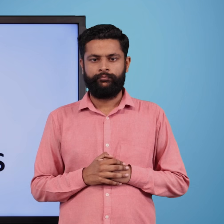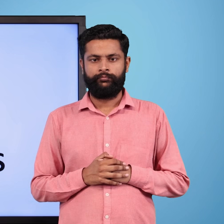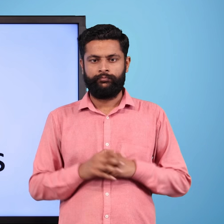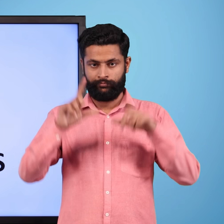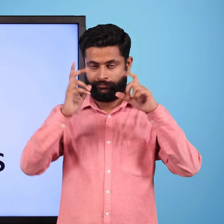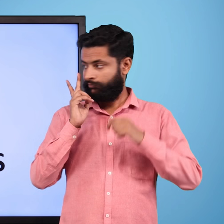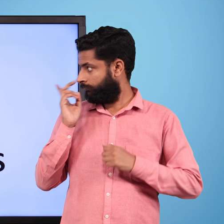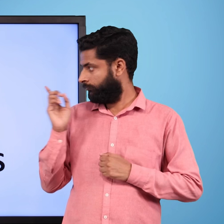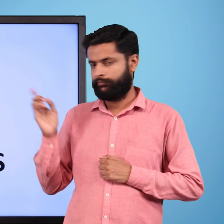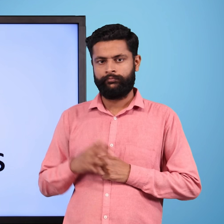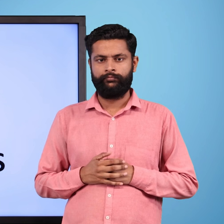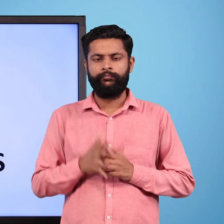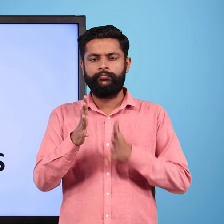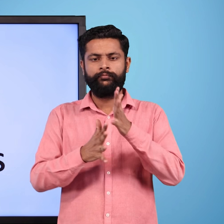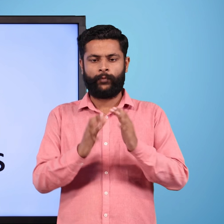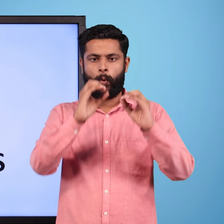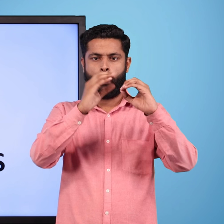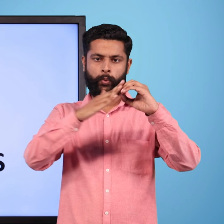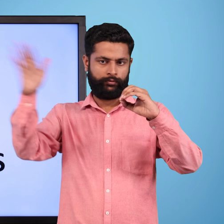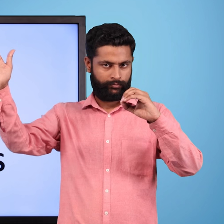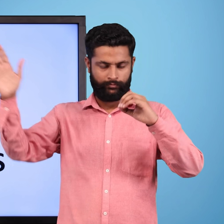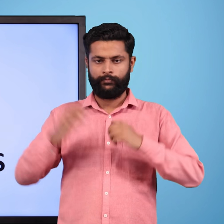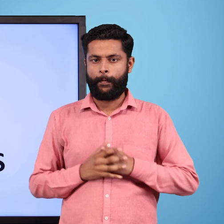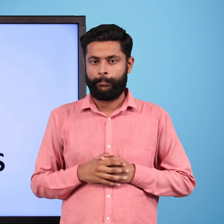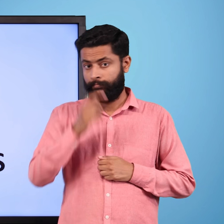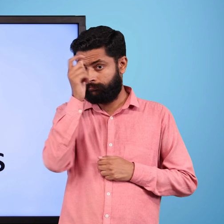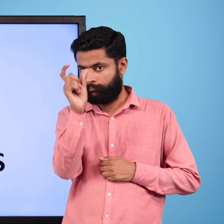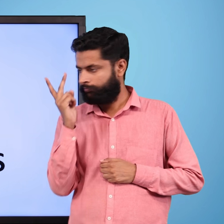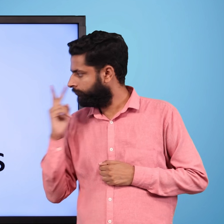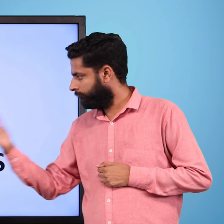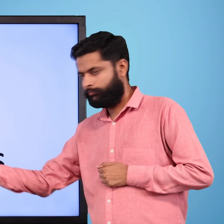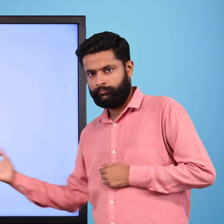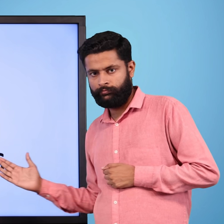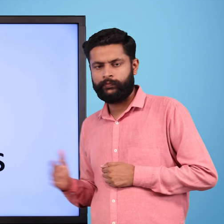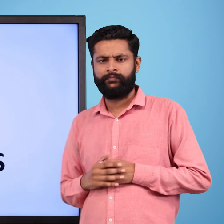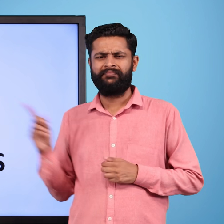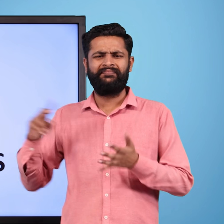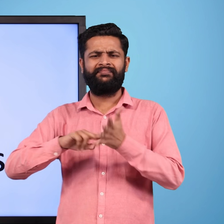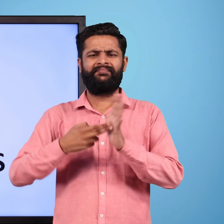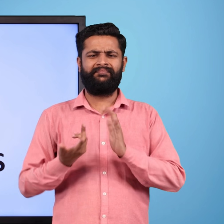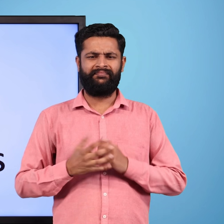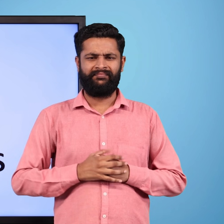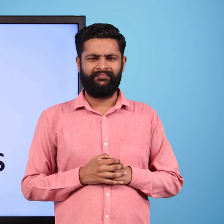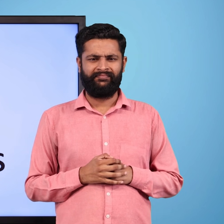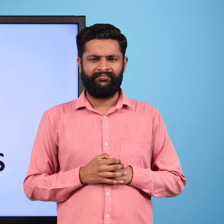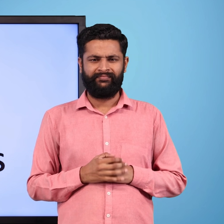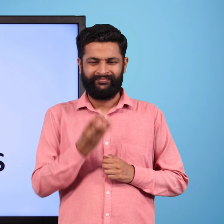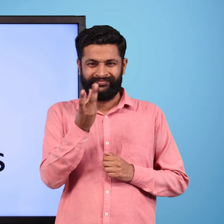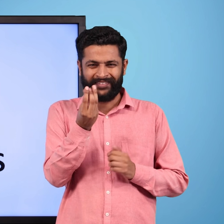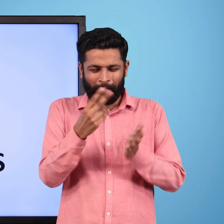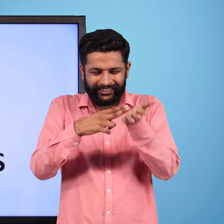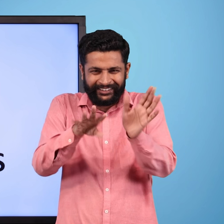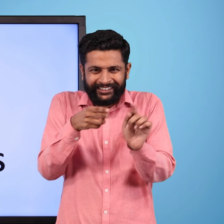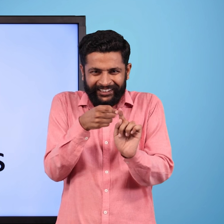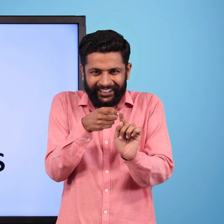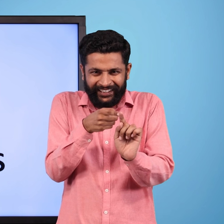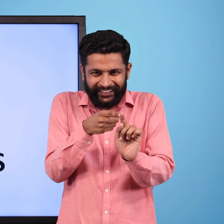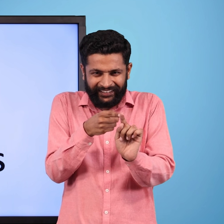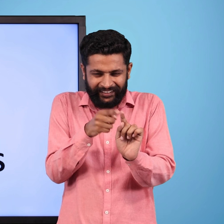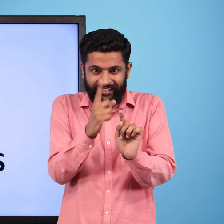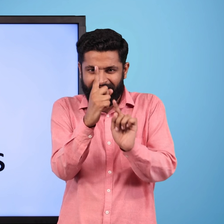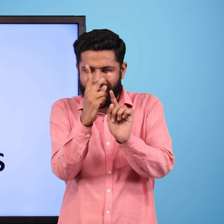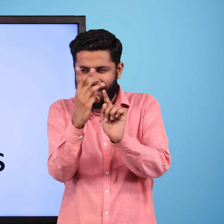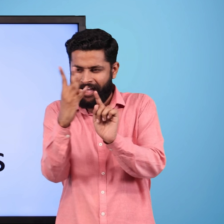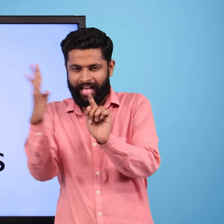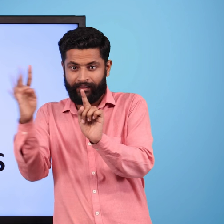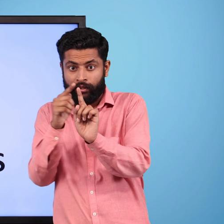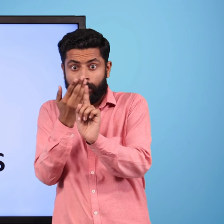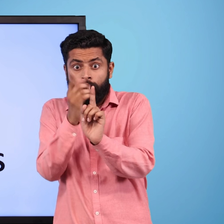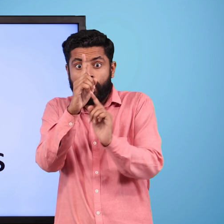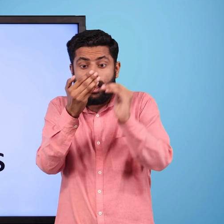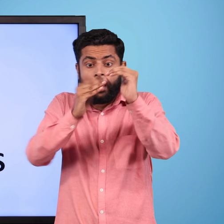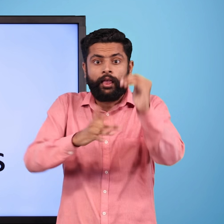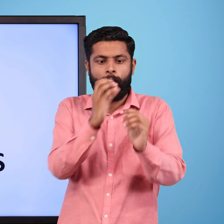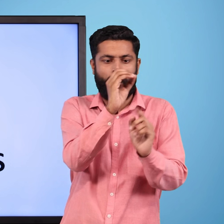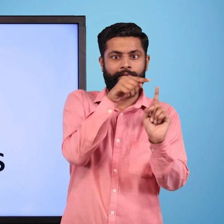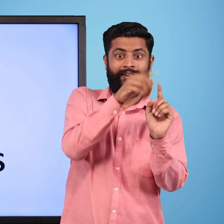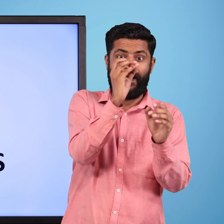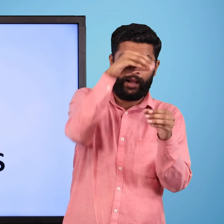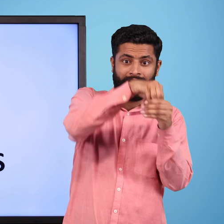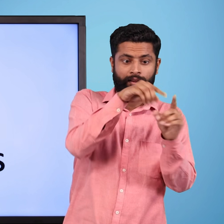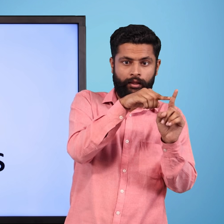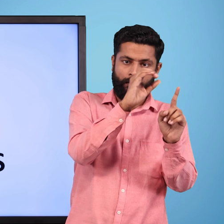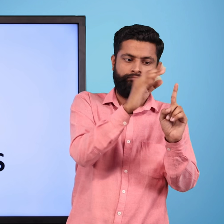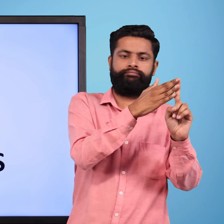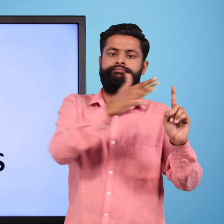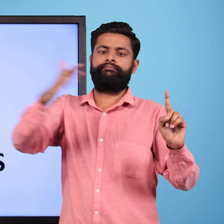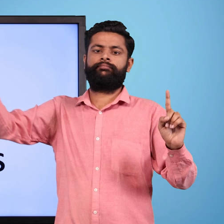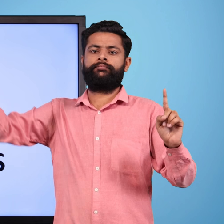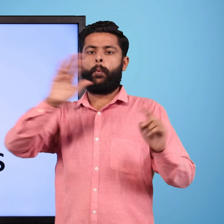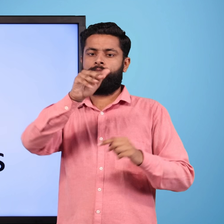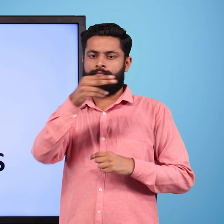Whole number This sign refers to whole numbers. The natural numbers along with zero form the collection of whole numbers.